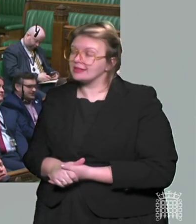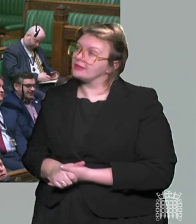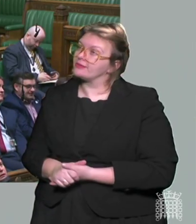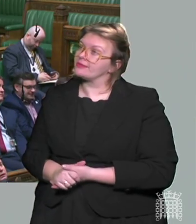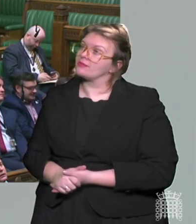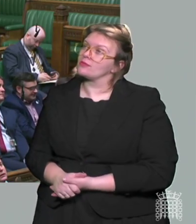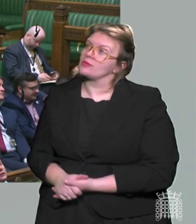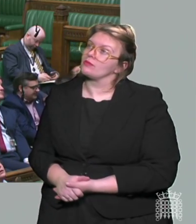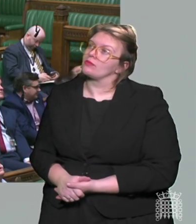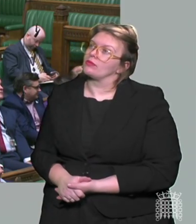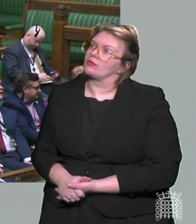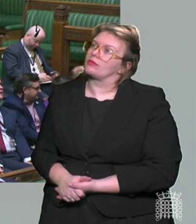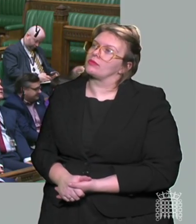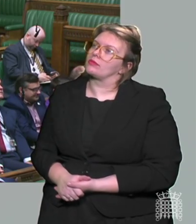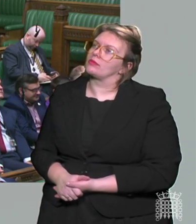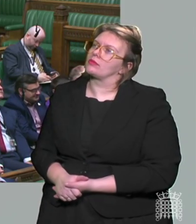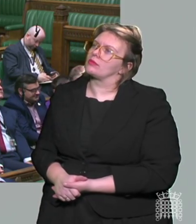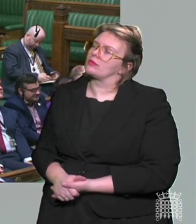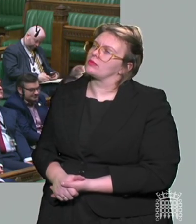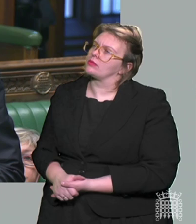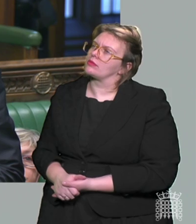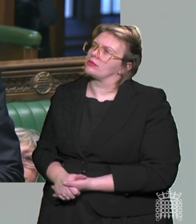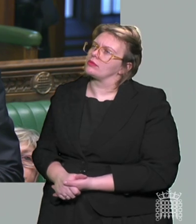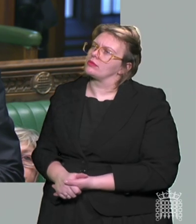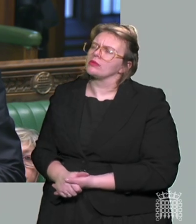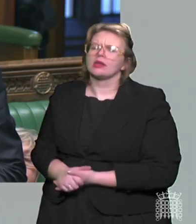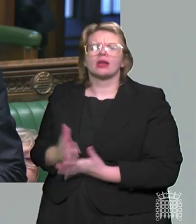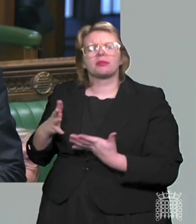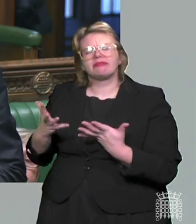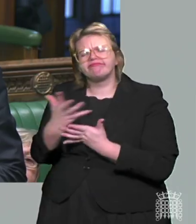Those prosecutions are going well, and I think we all support the Ukrainian judiciary in that.